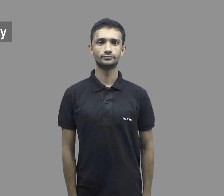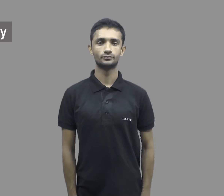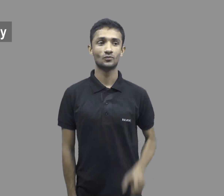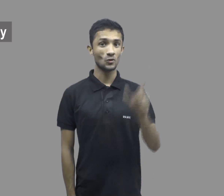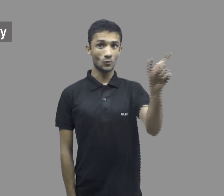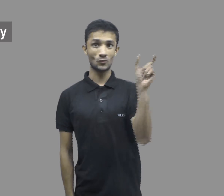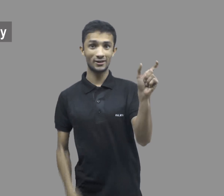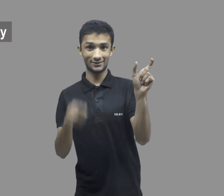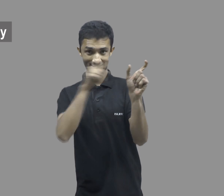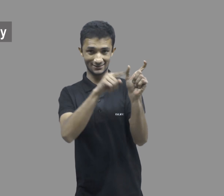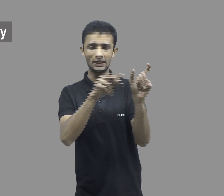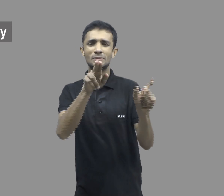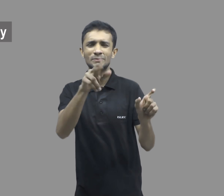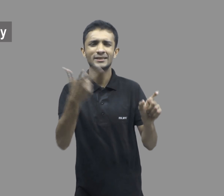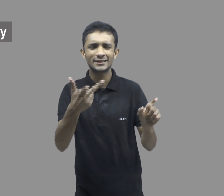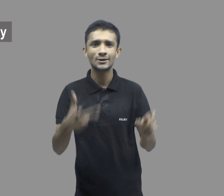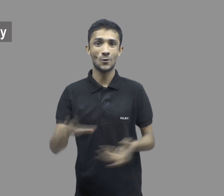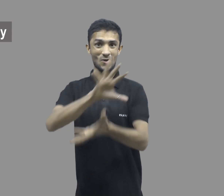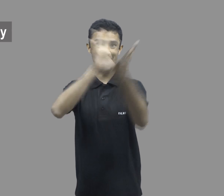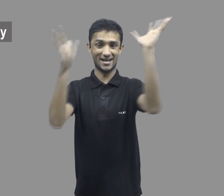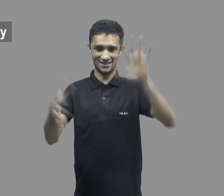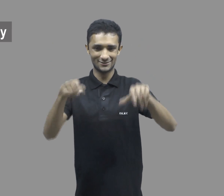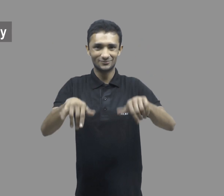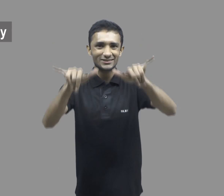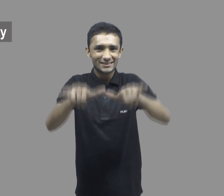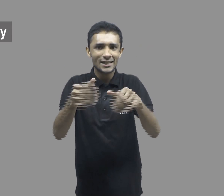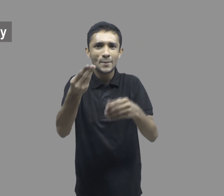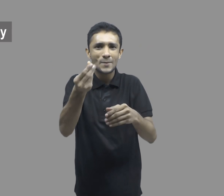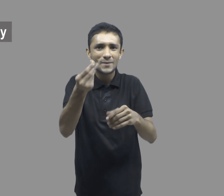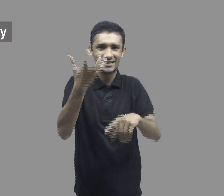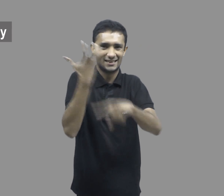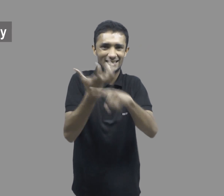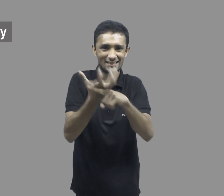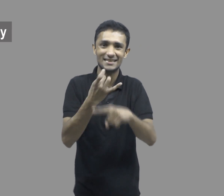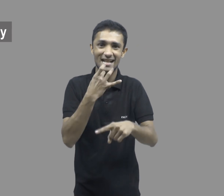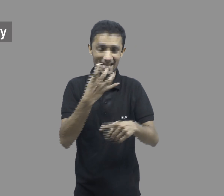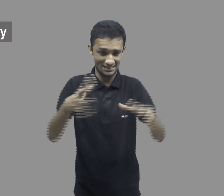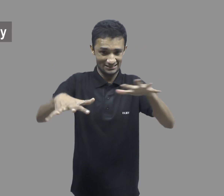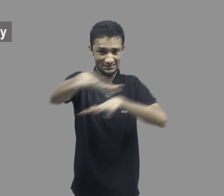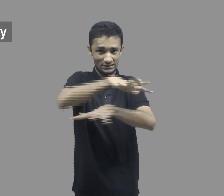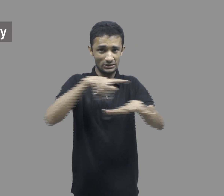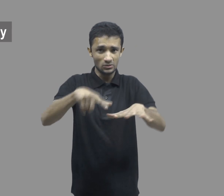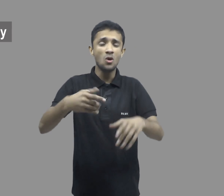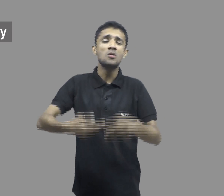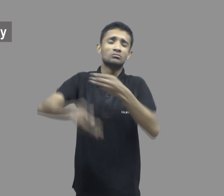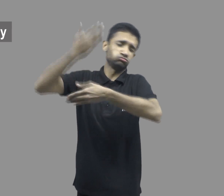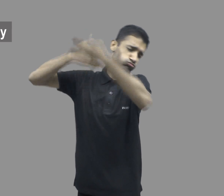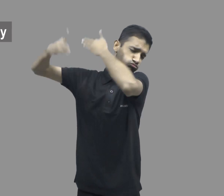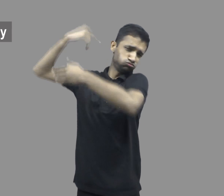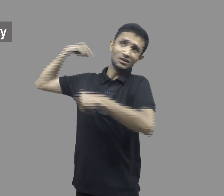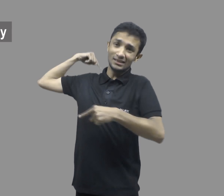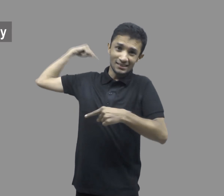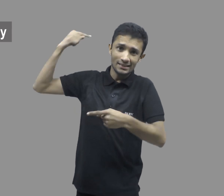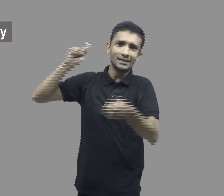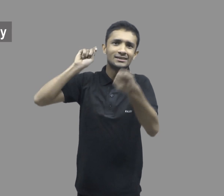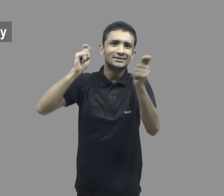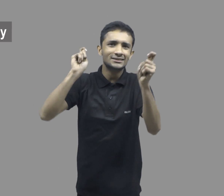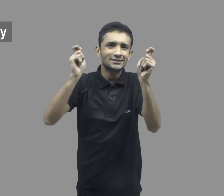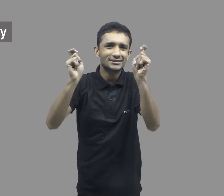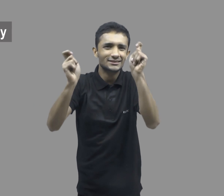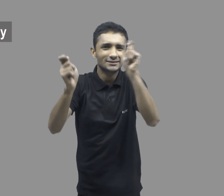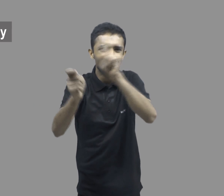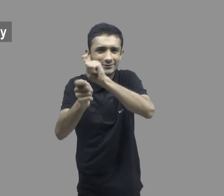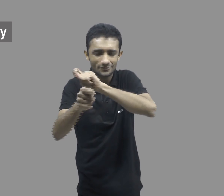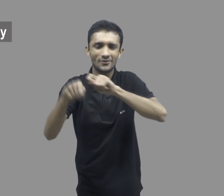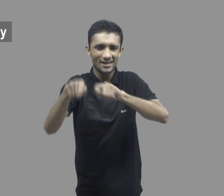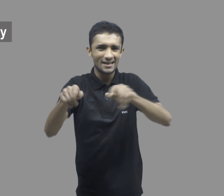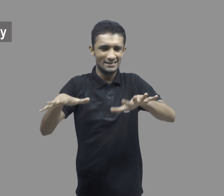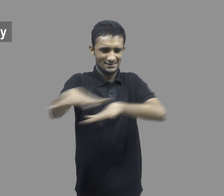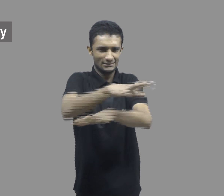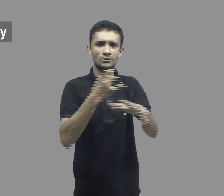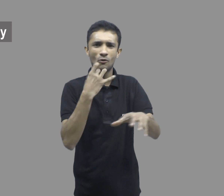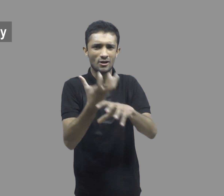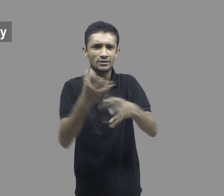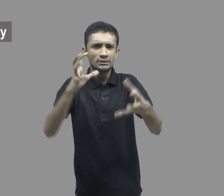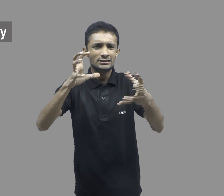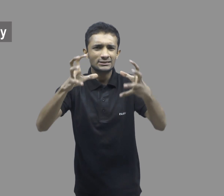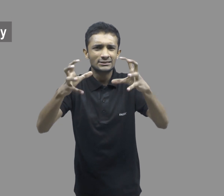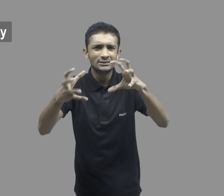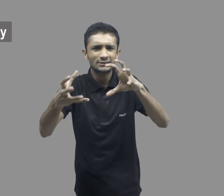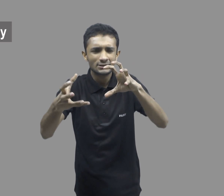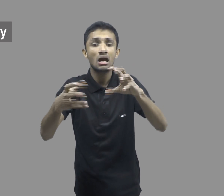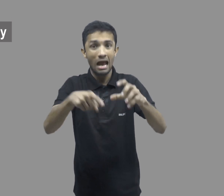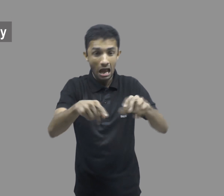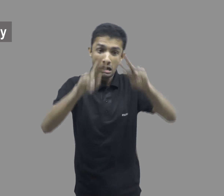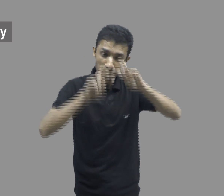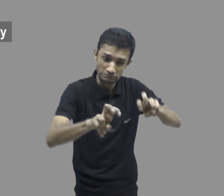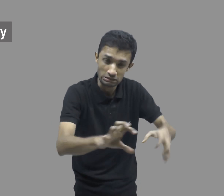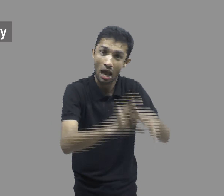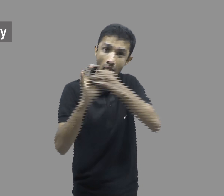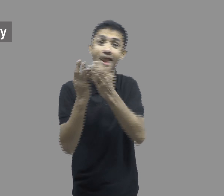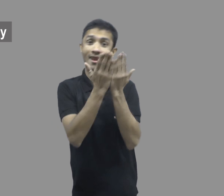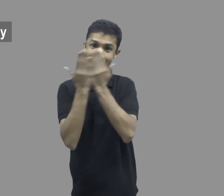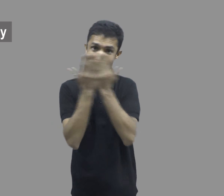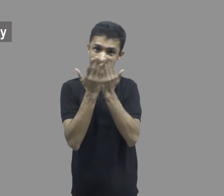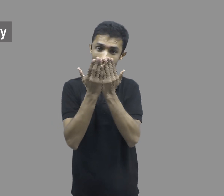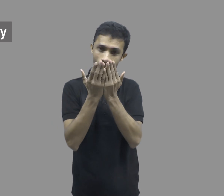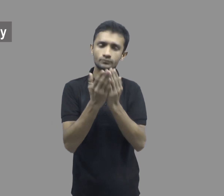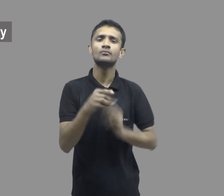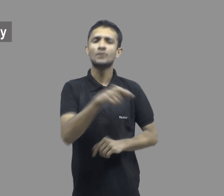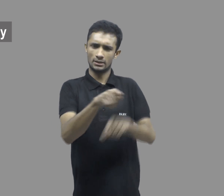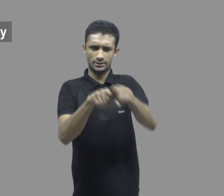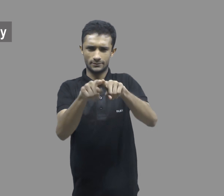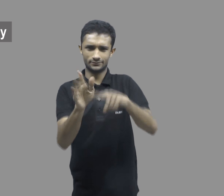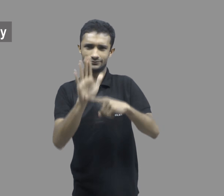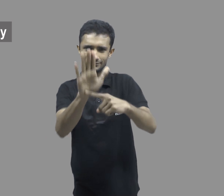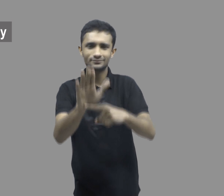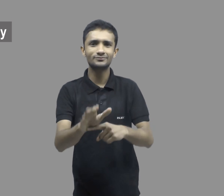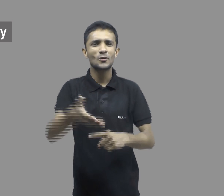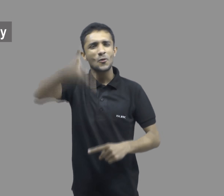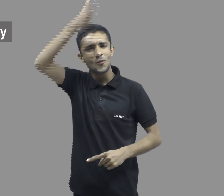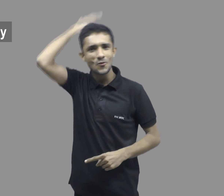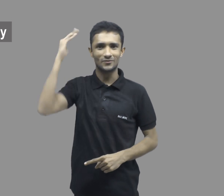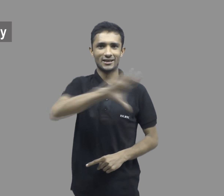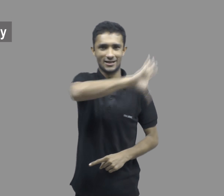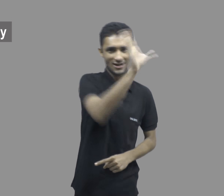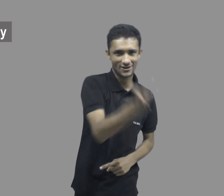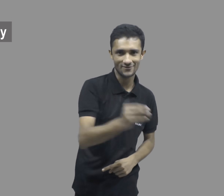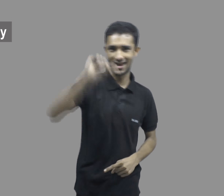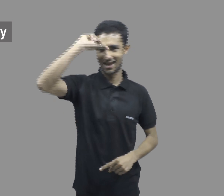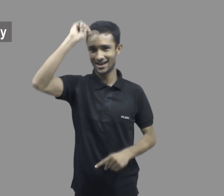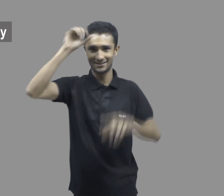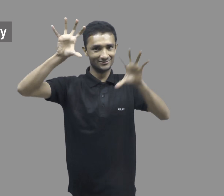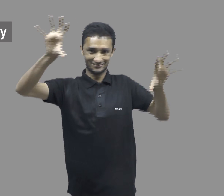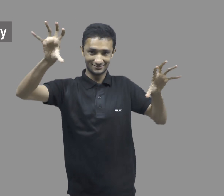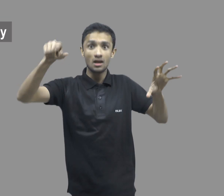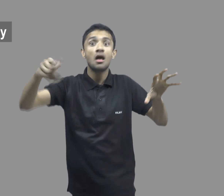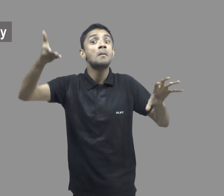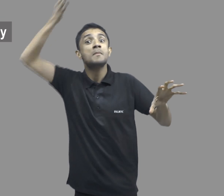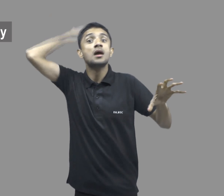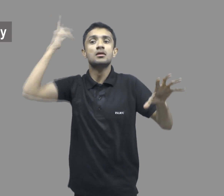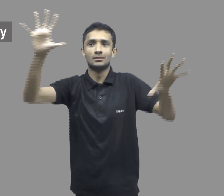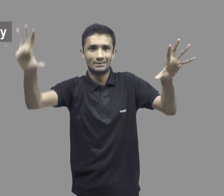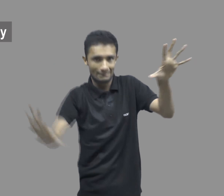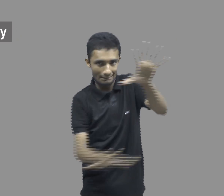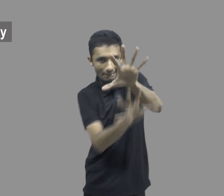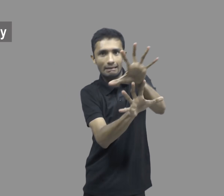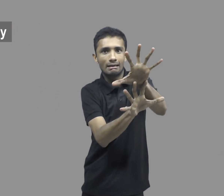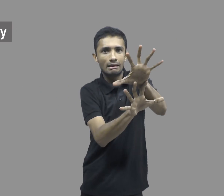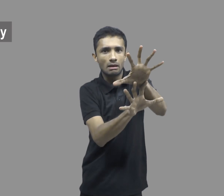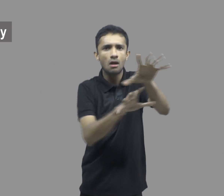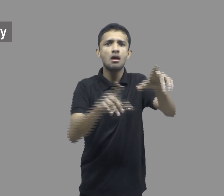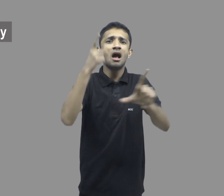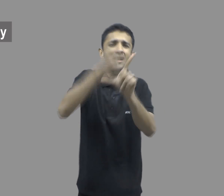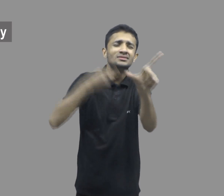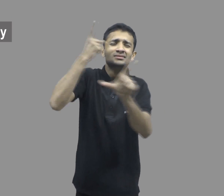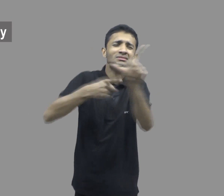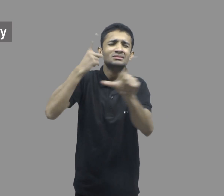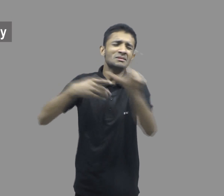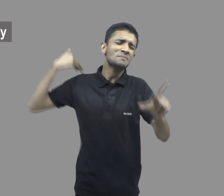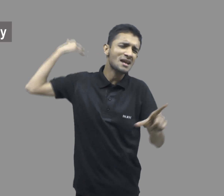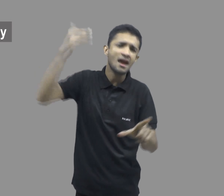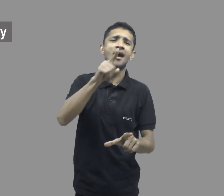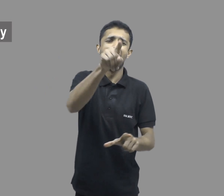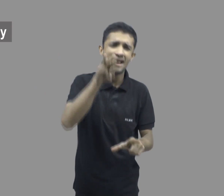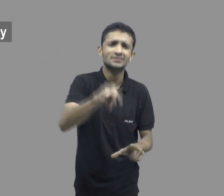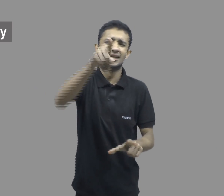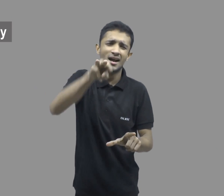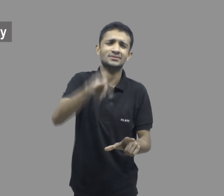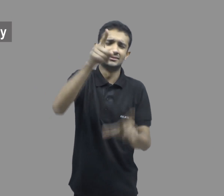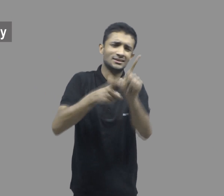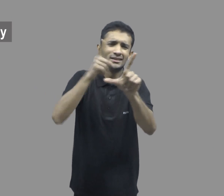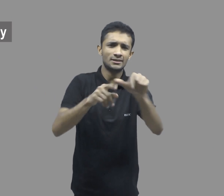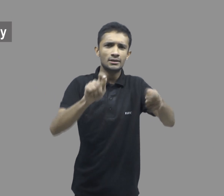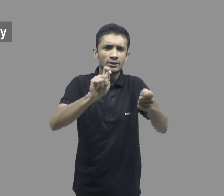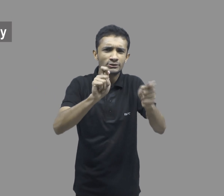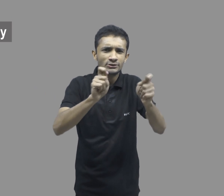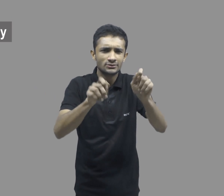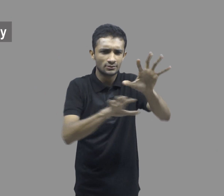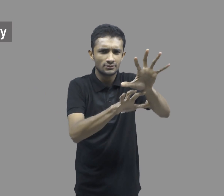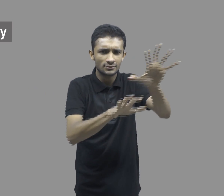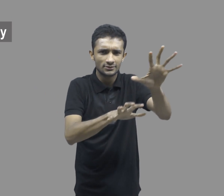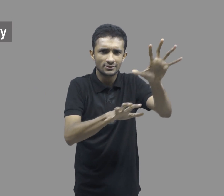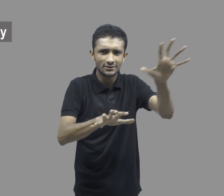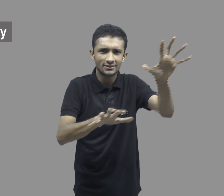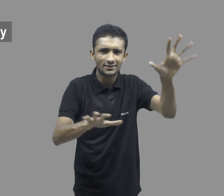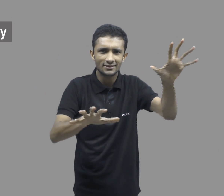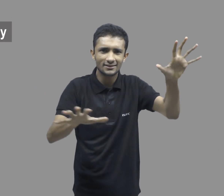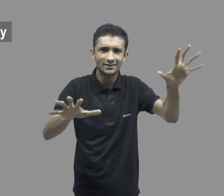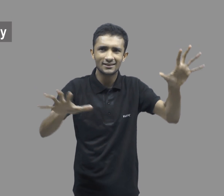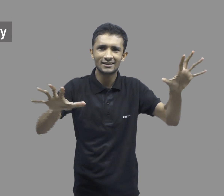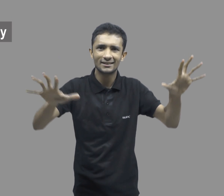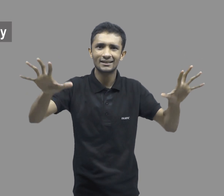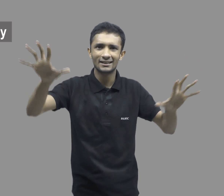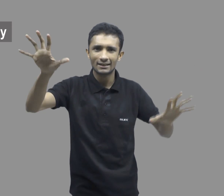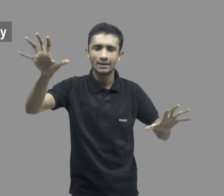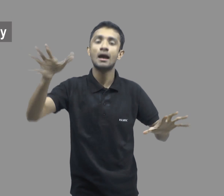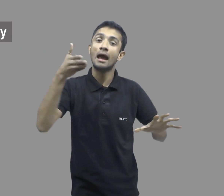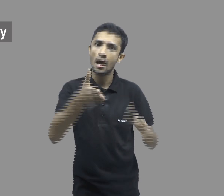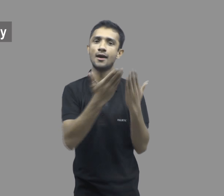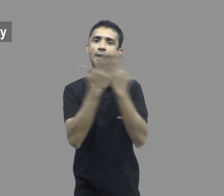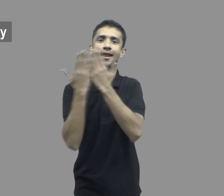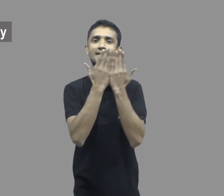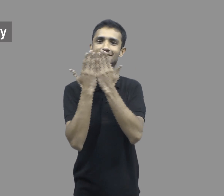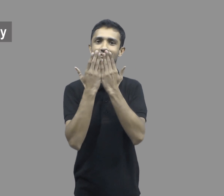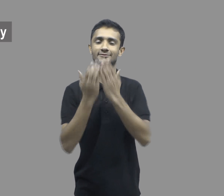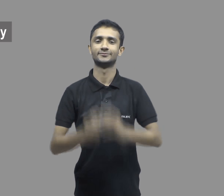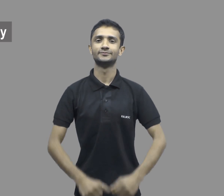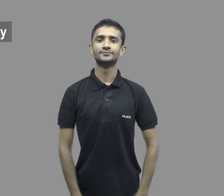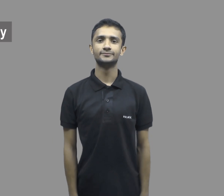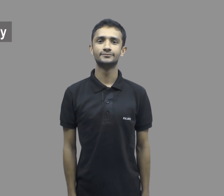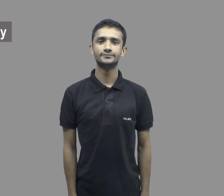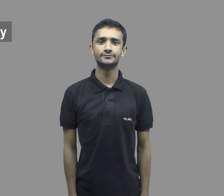Geology